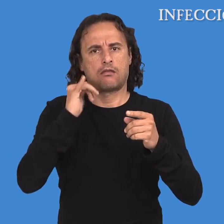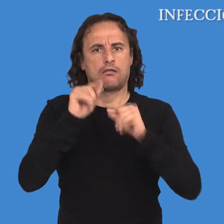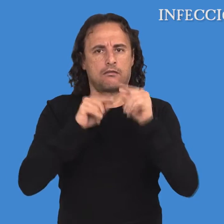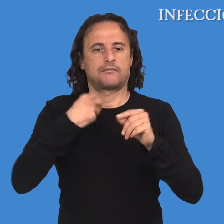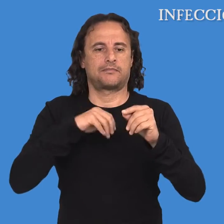virus